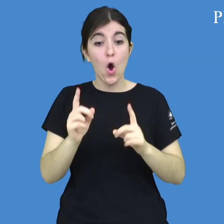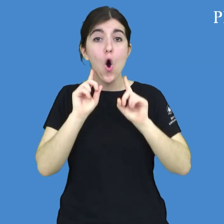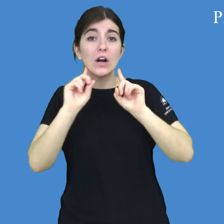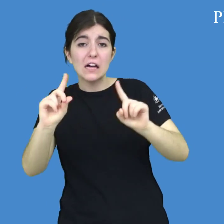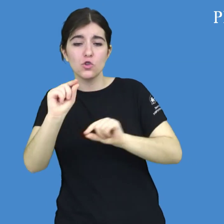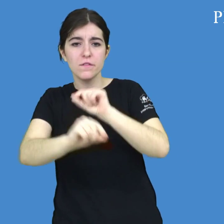caso